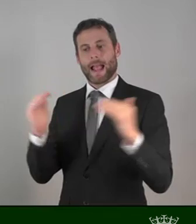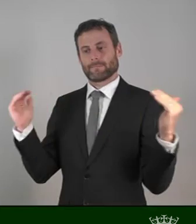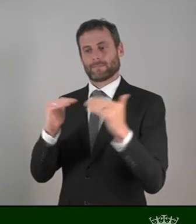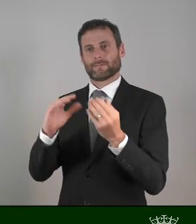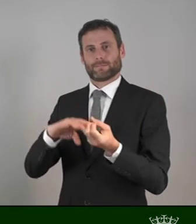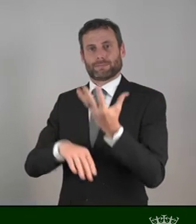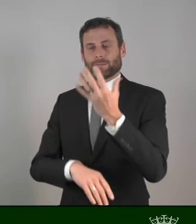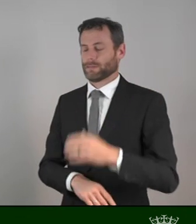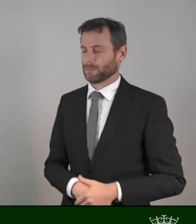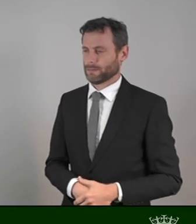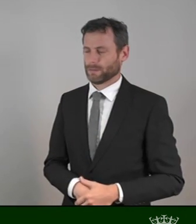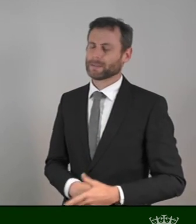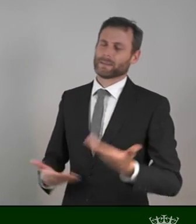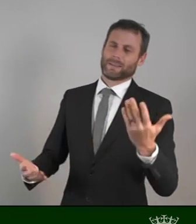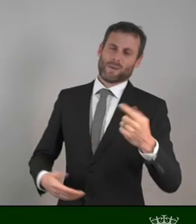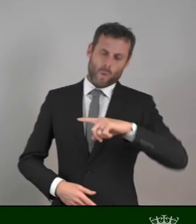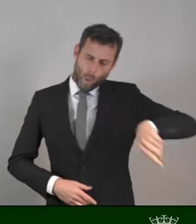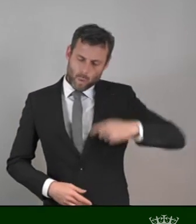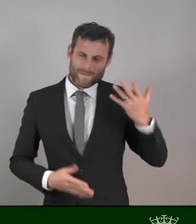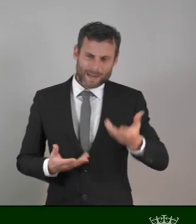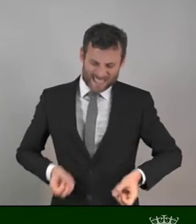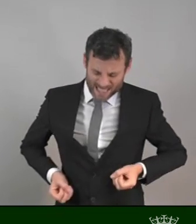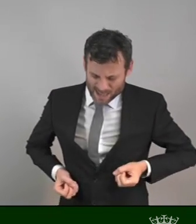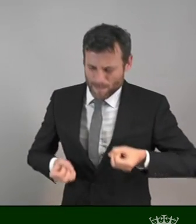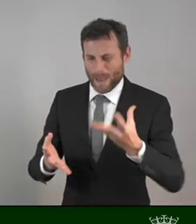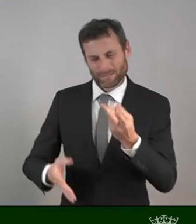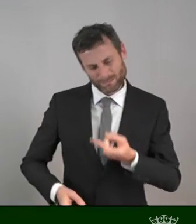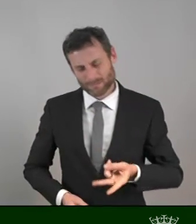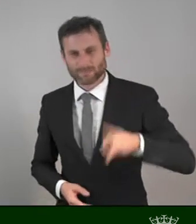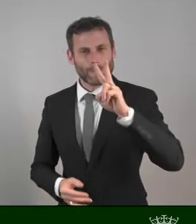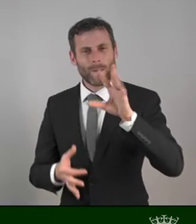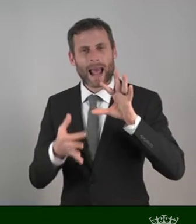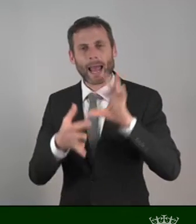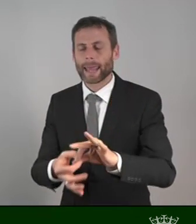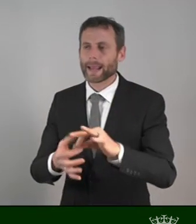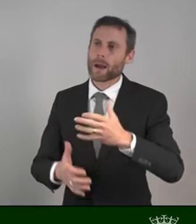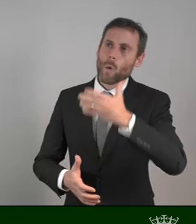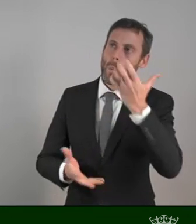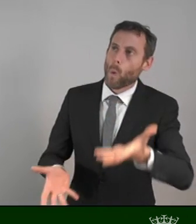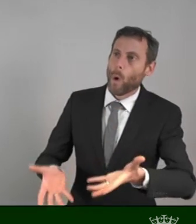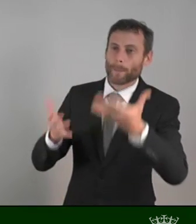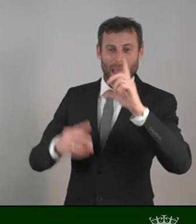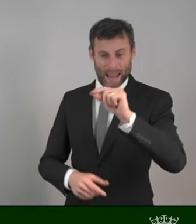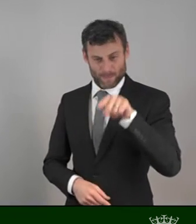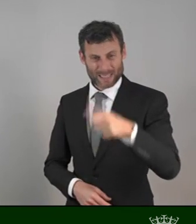This Government have doubled spending on tackling climate change internationally to £11.6 billion.